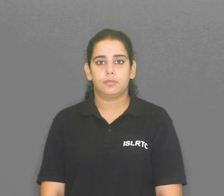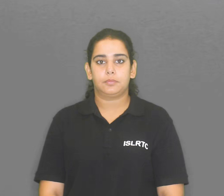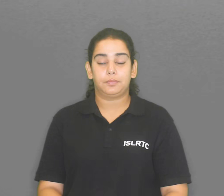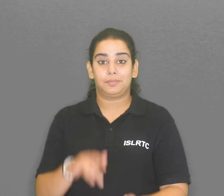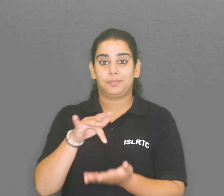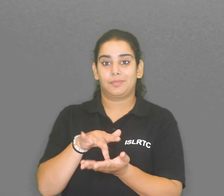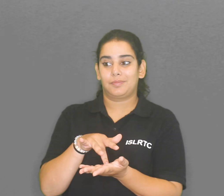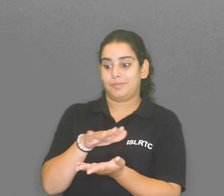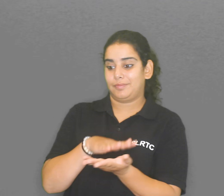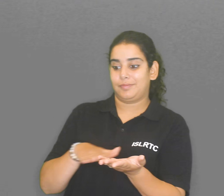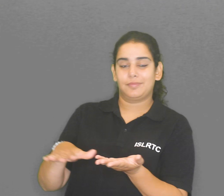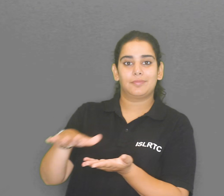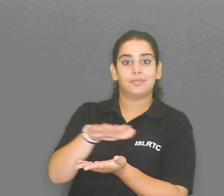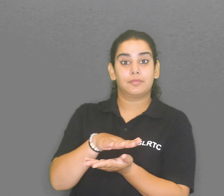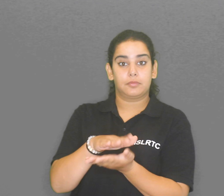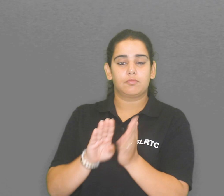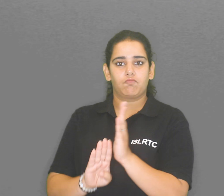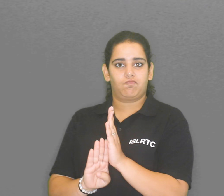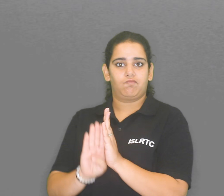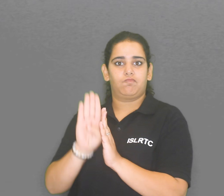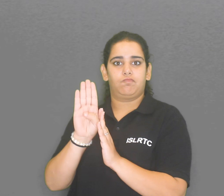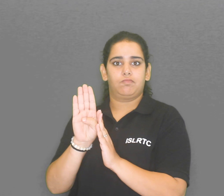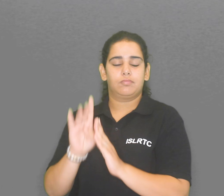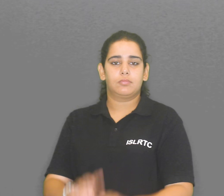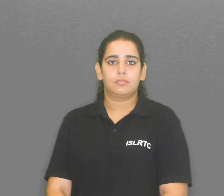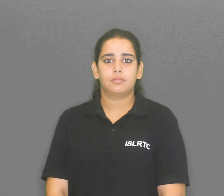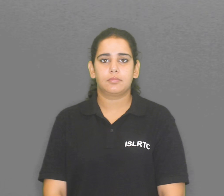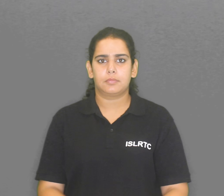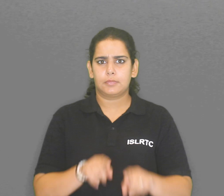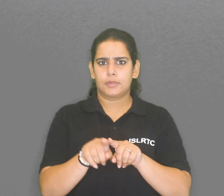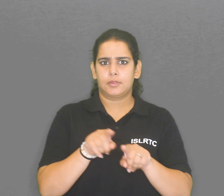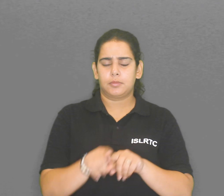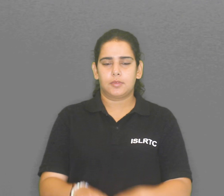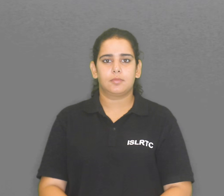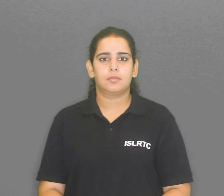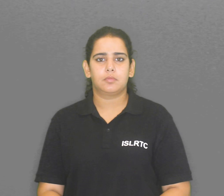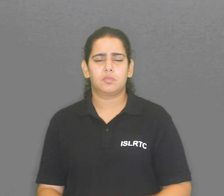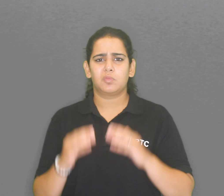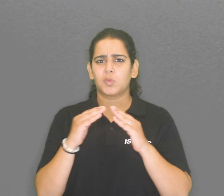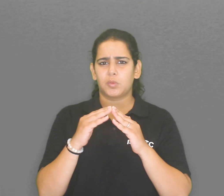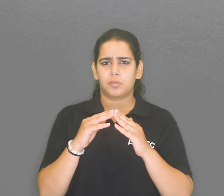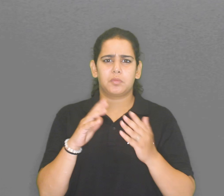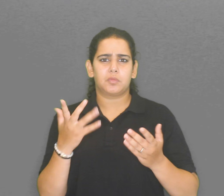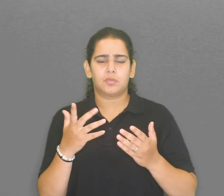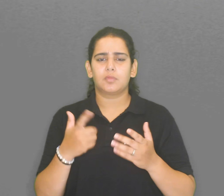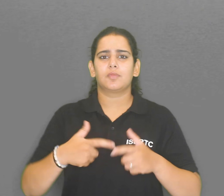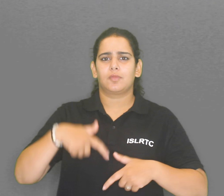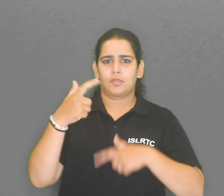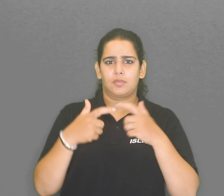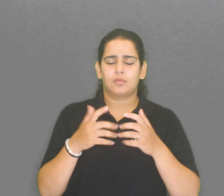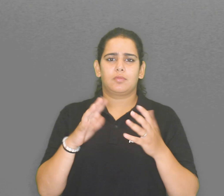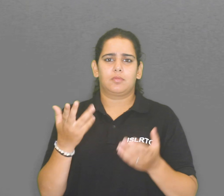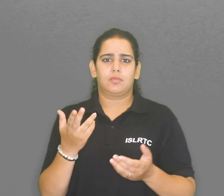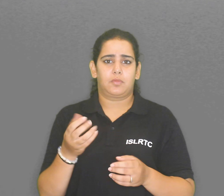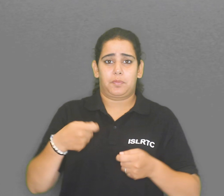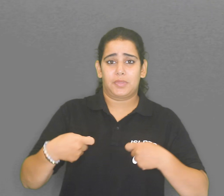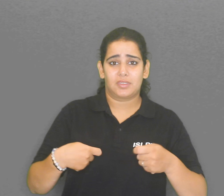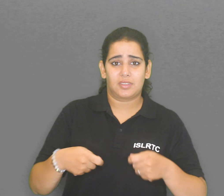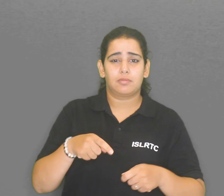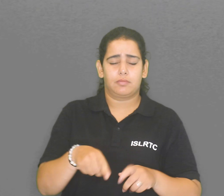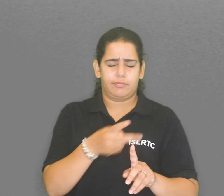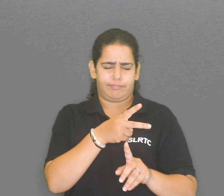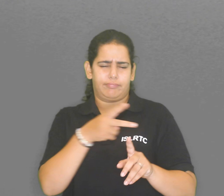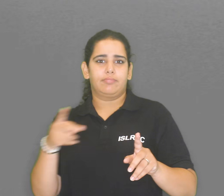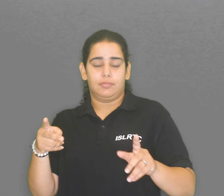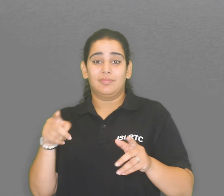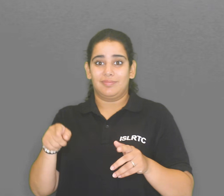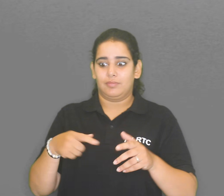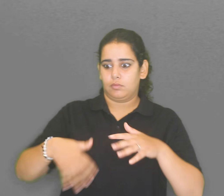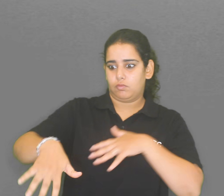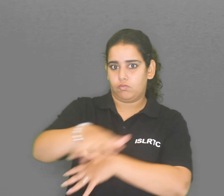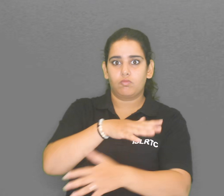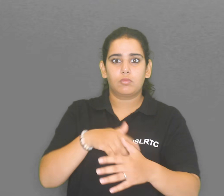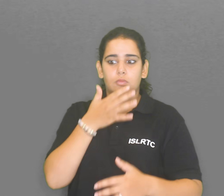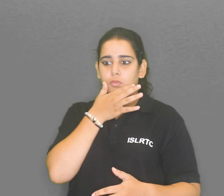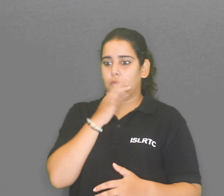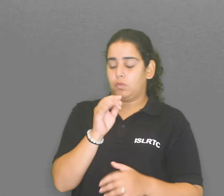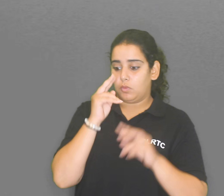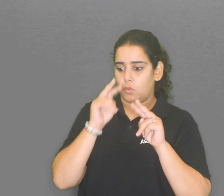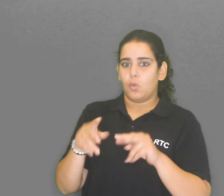Urban Development Social, economic and environmental process linked with the growth and organization of cities